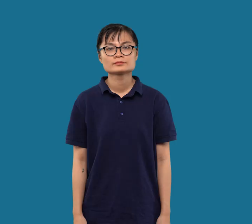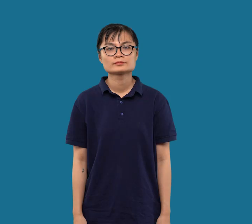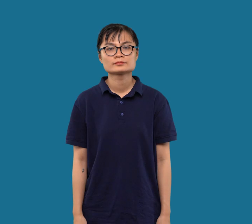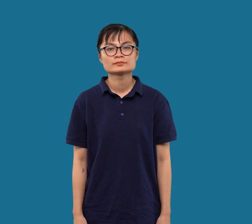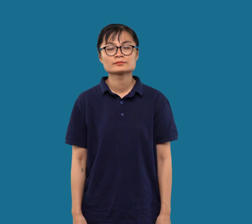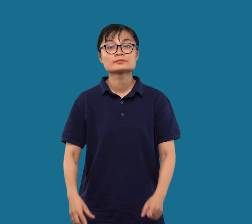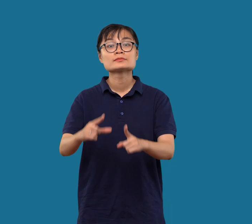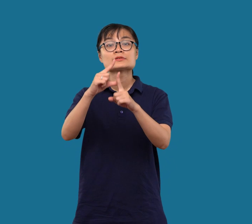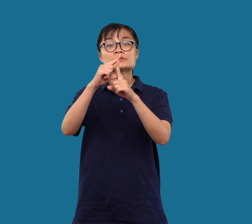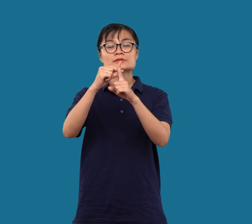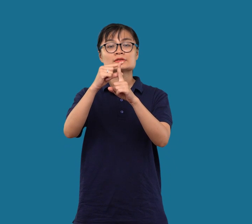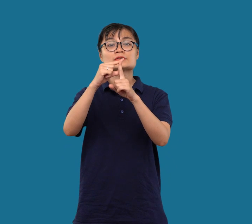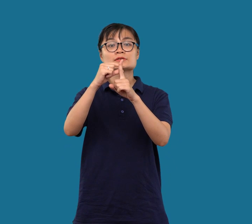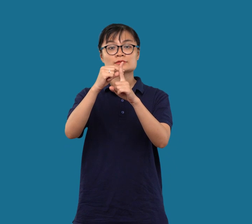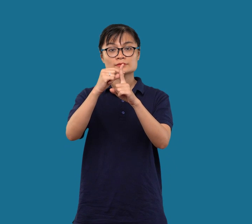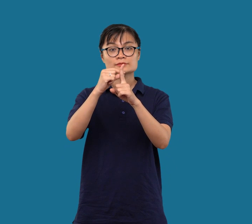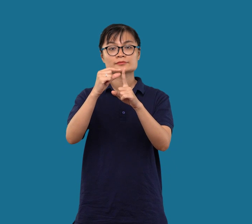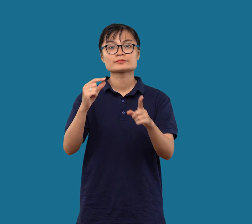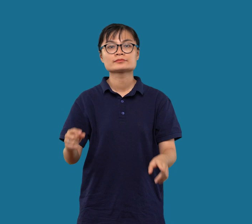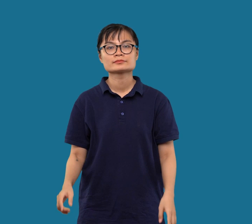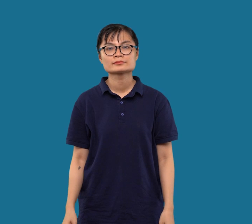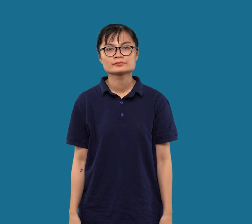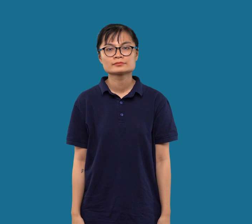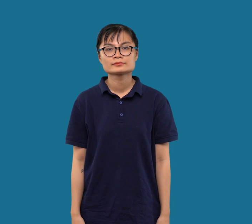nhiệt độ